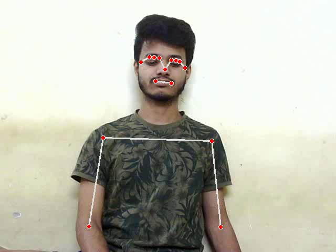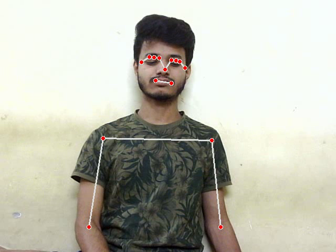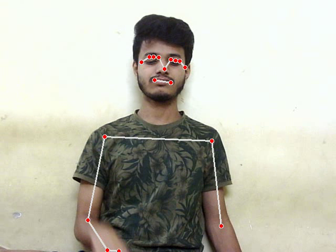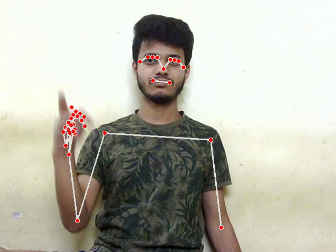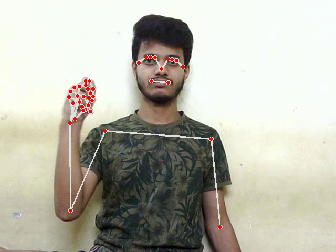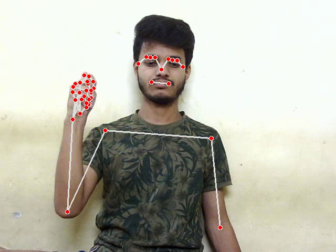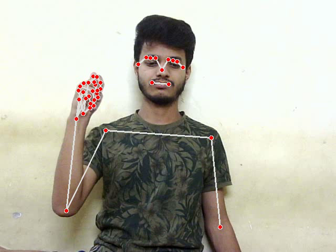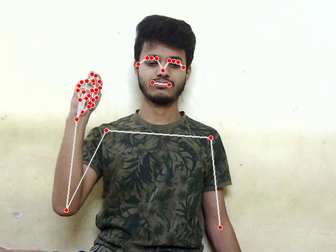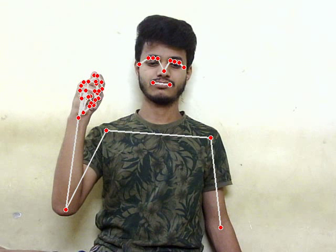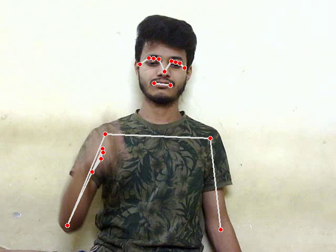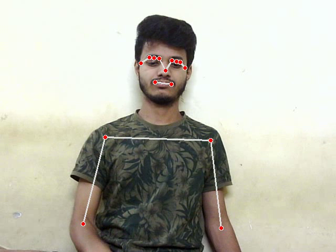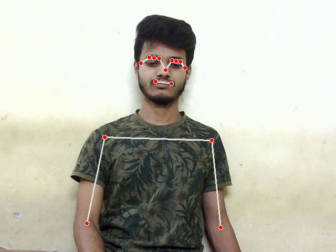bathroom